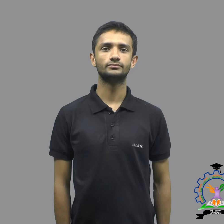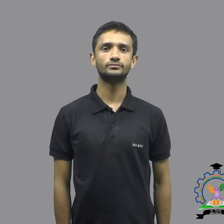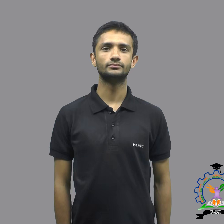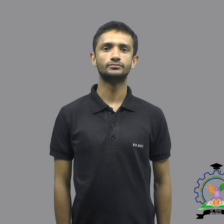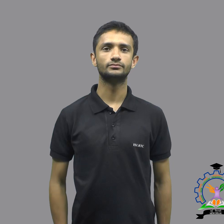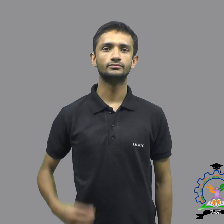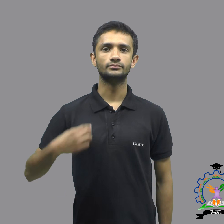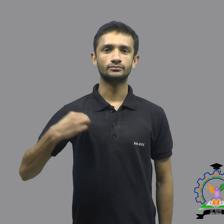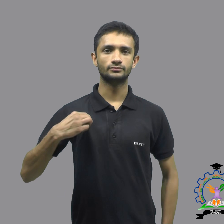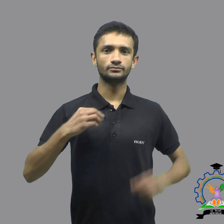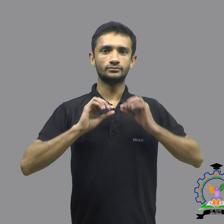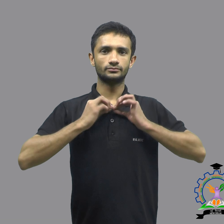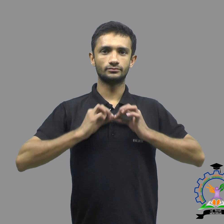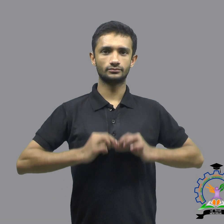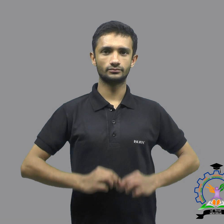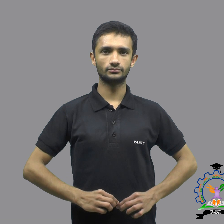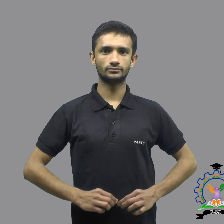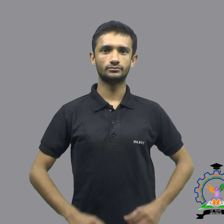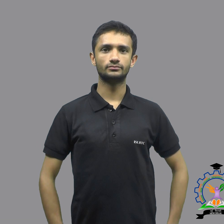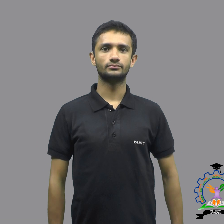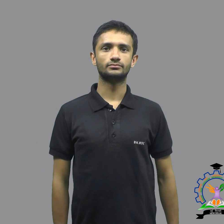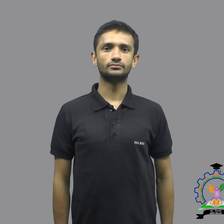Shirt